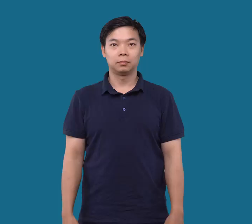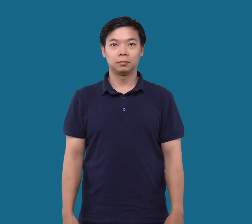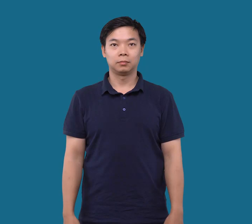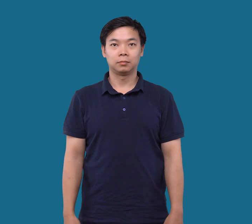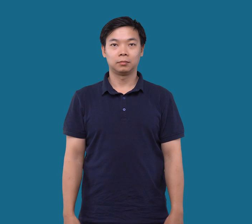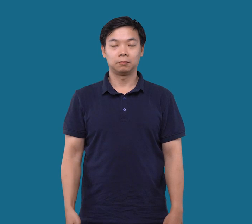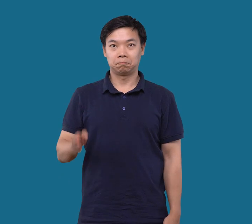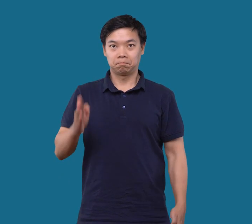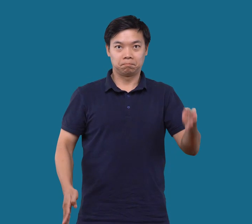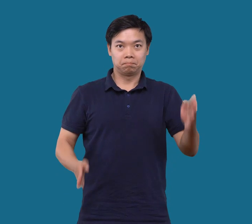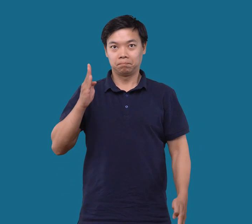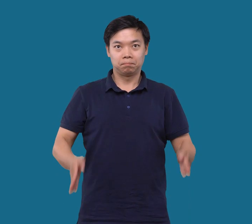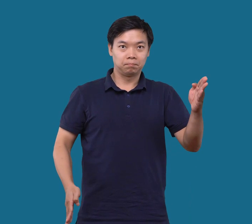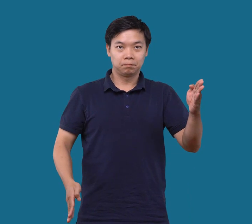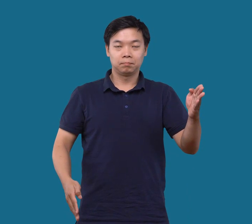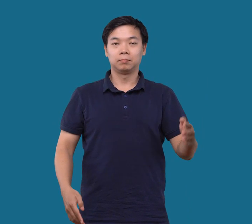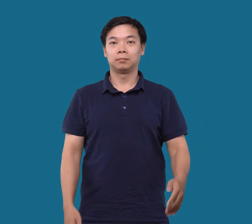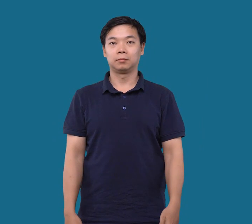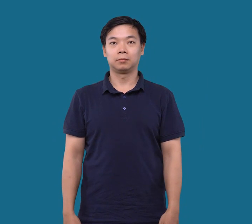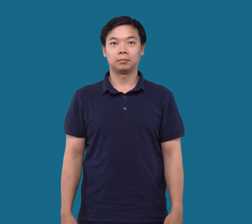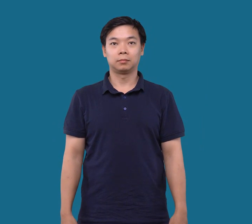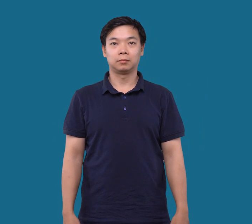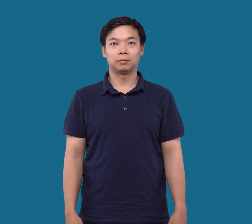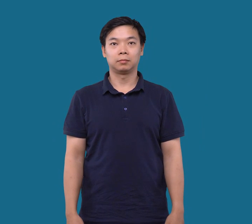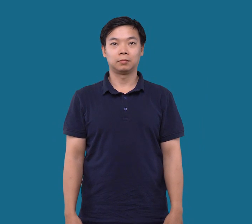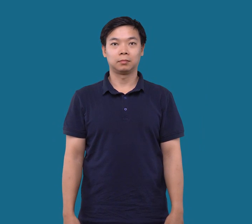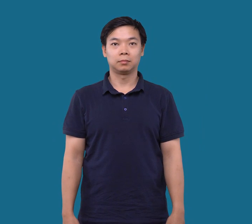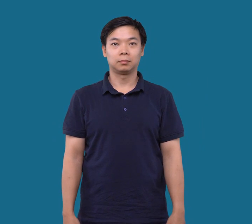người máy